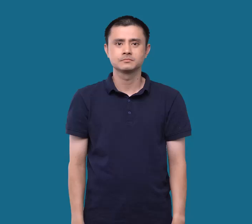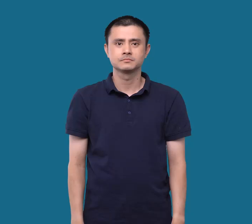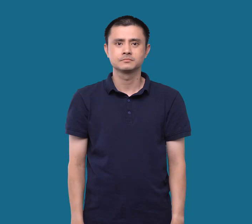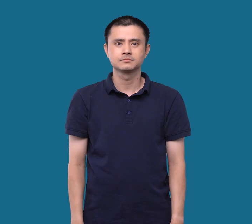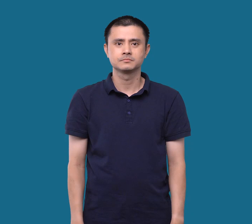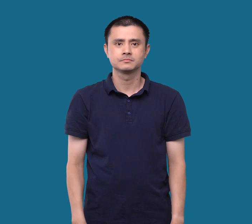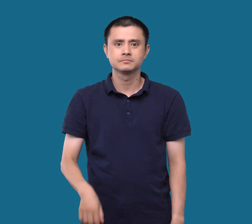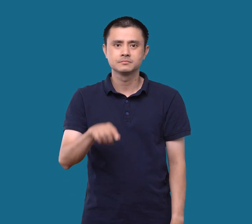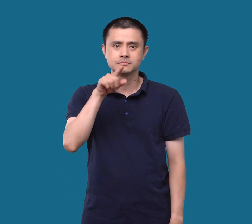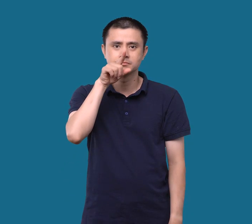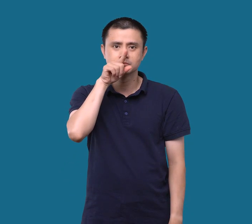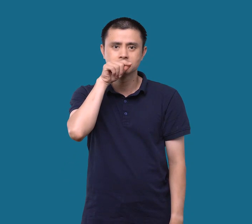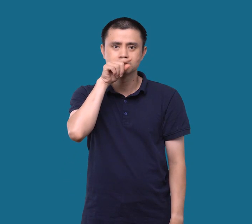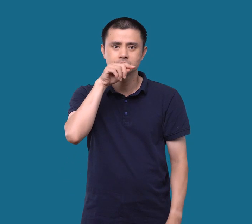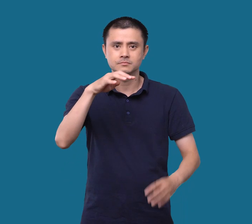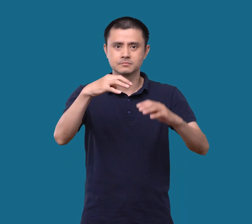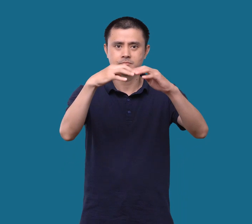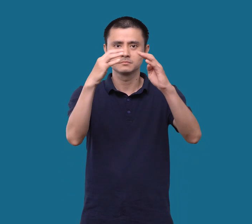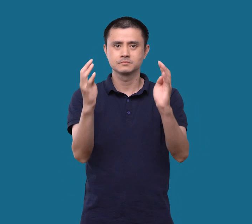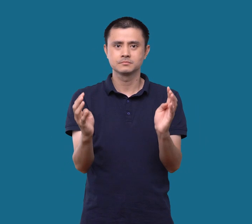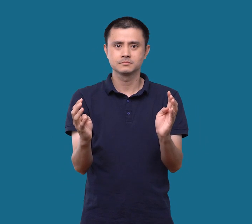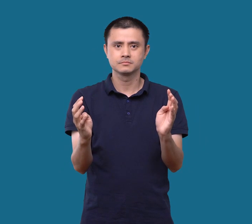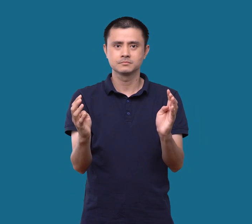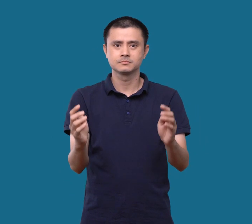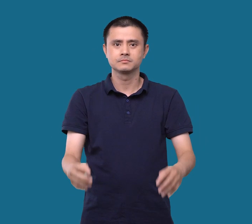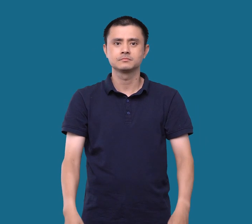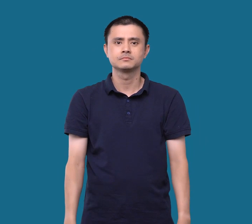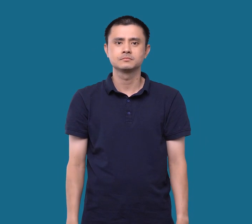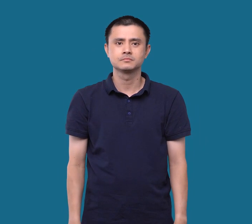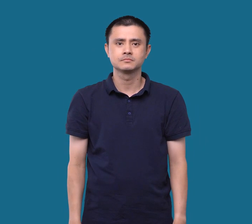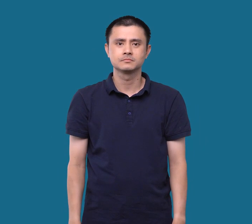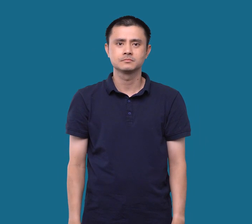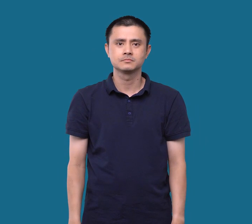lồng chim